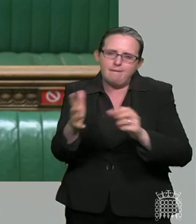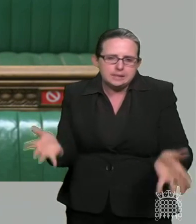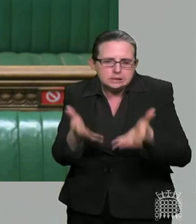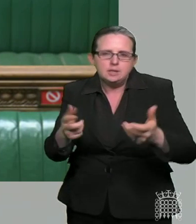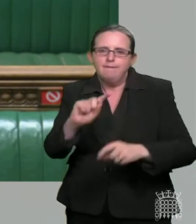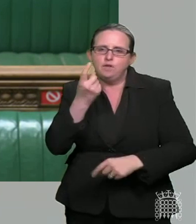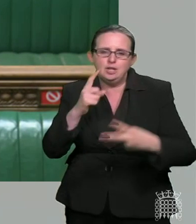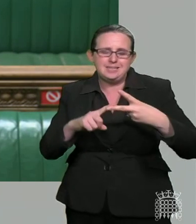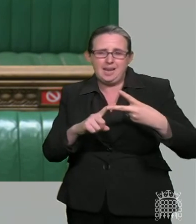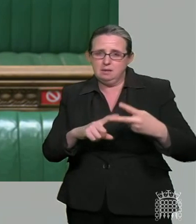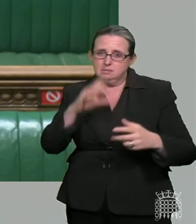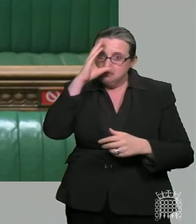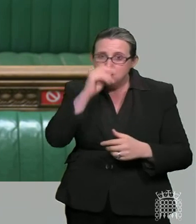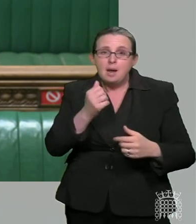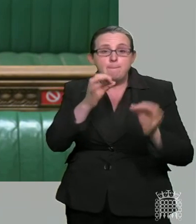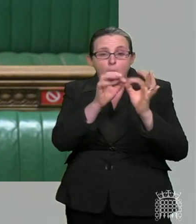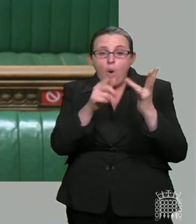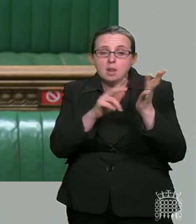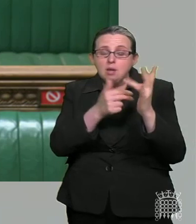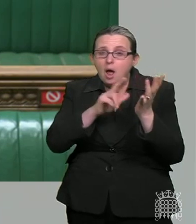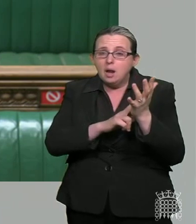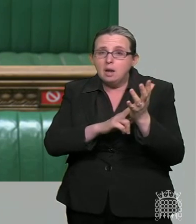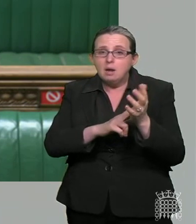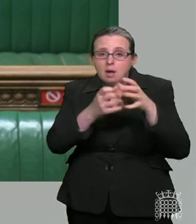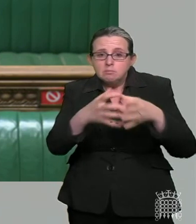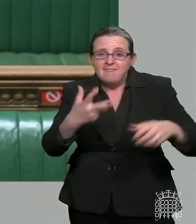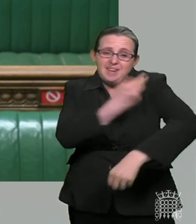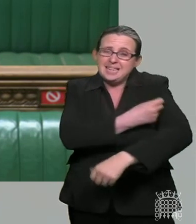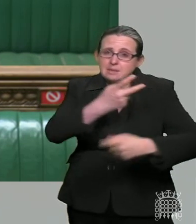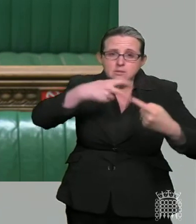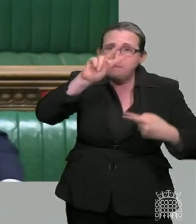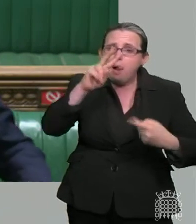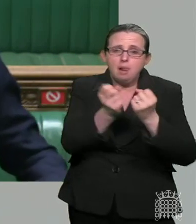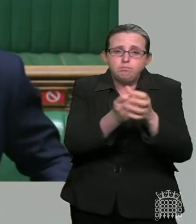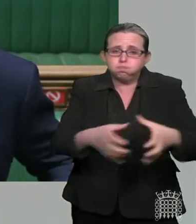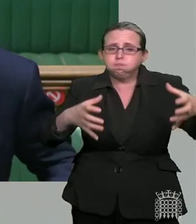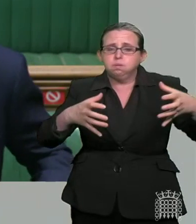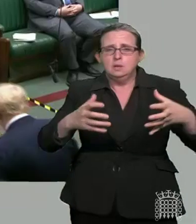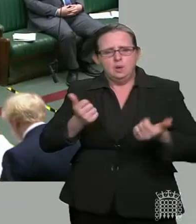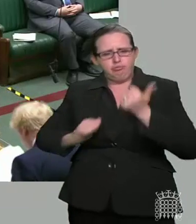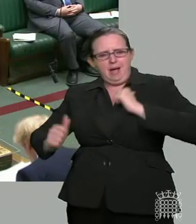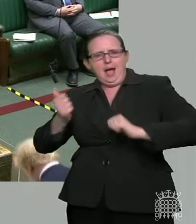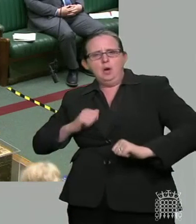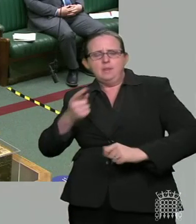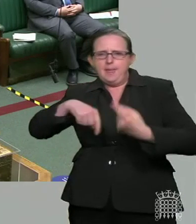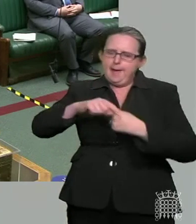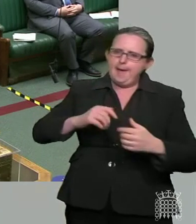I think that the numbers have doubled in Bolton alone, and the people of this country can be proud of their participation.